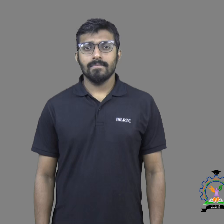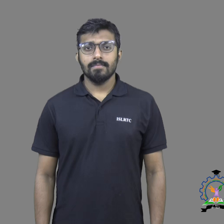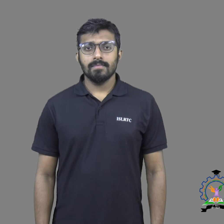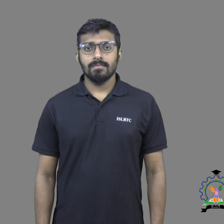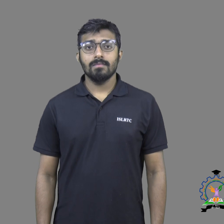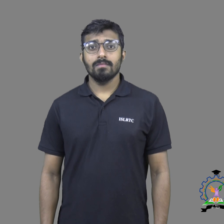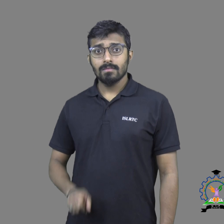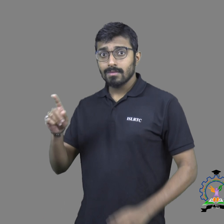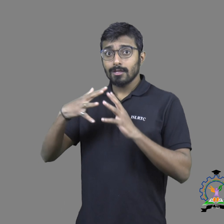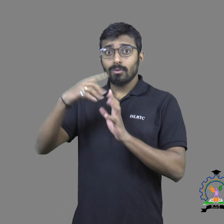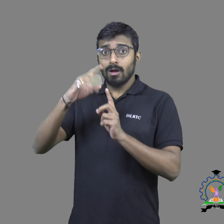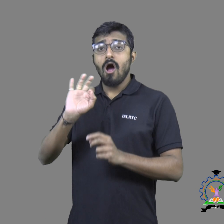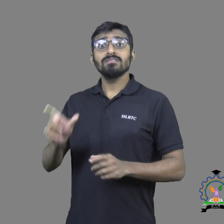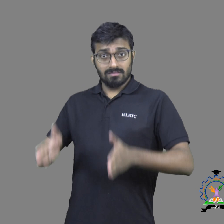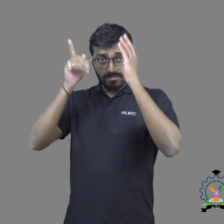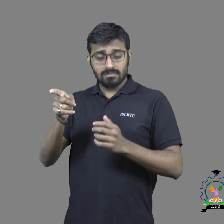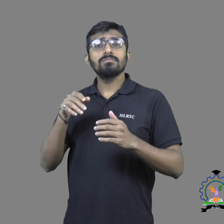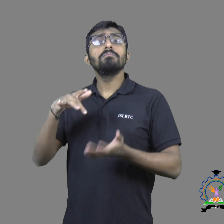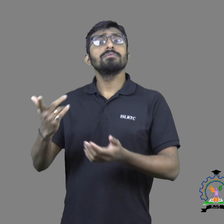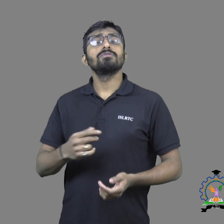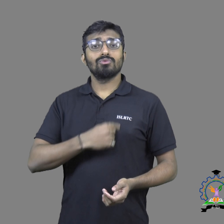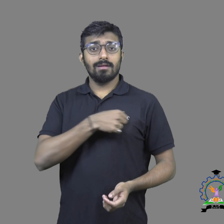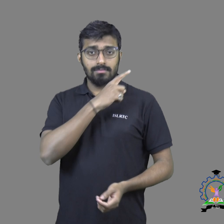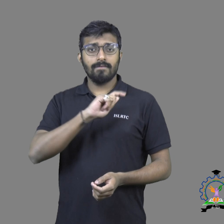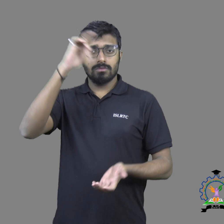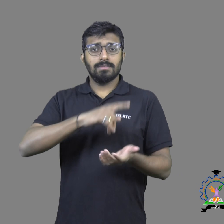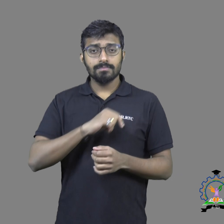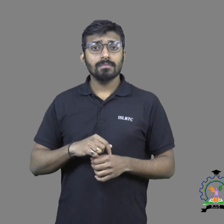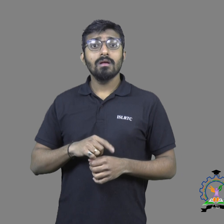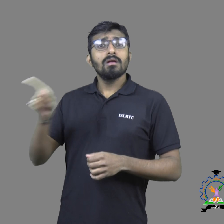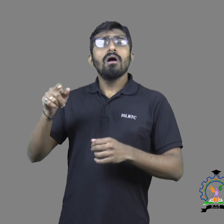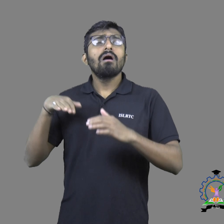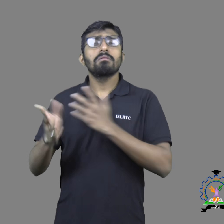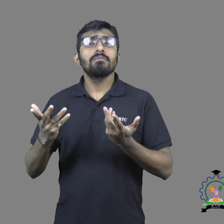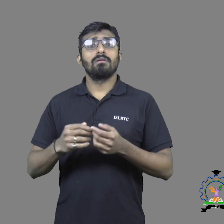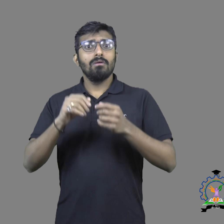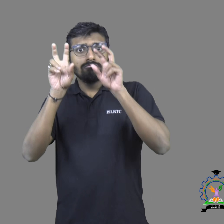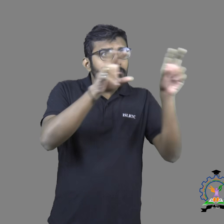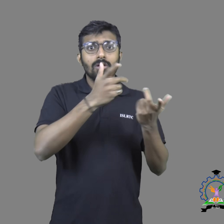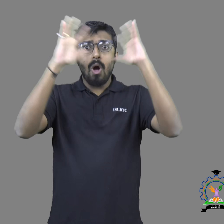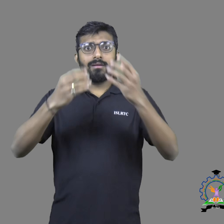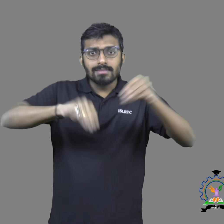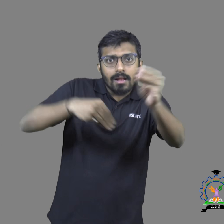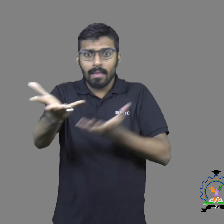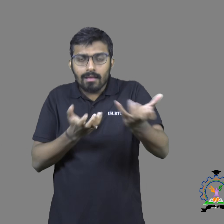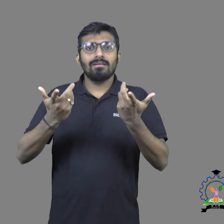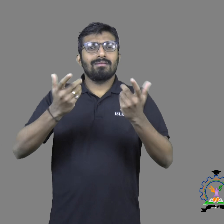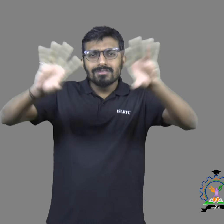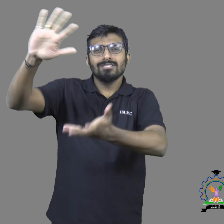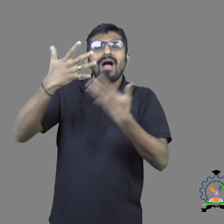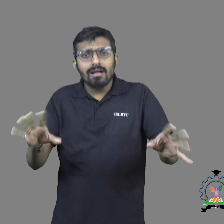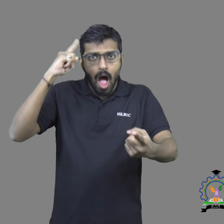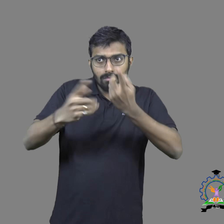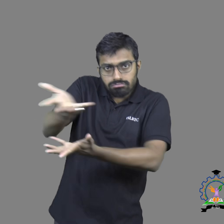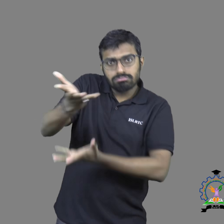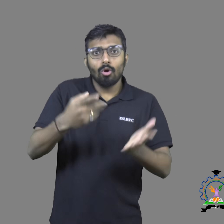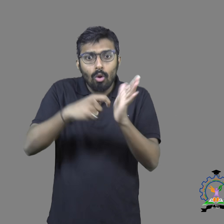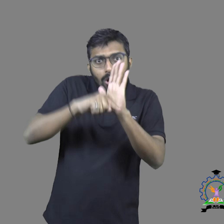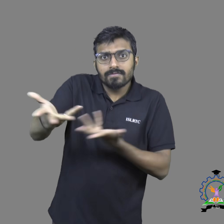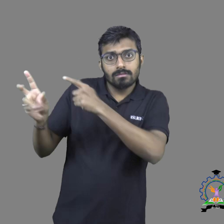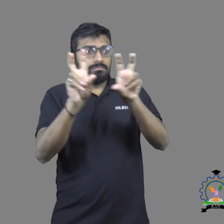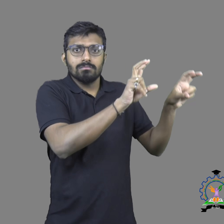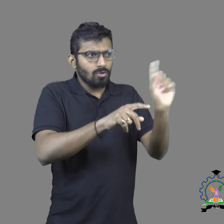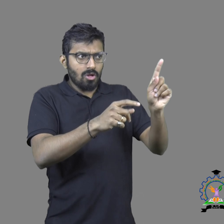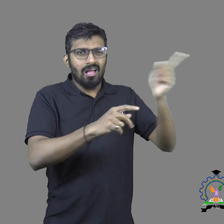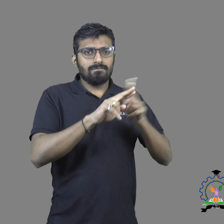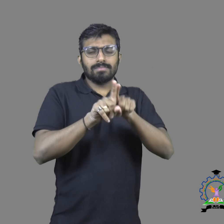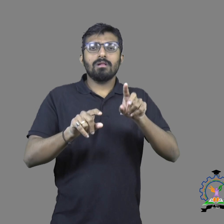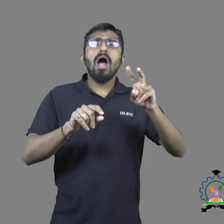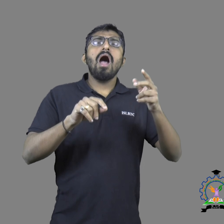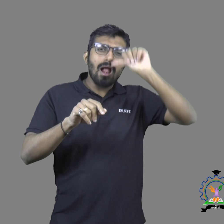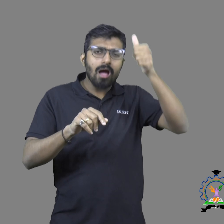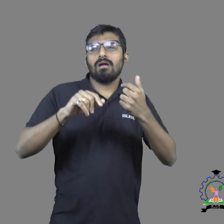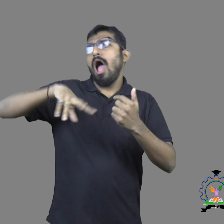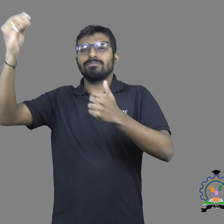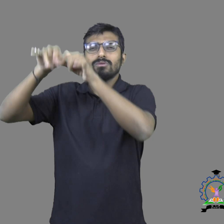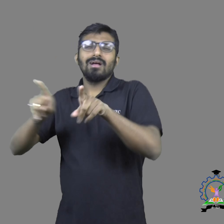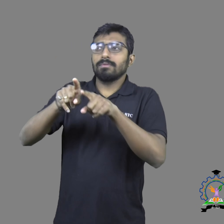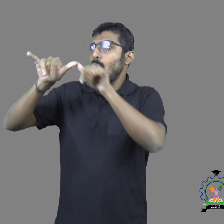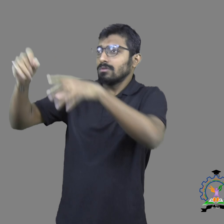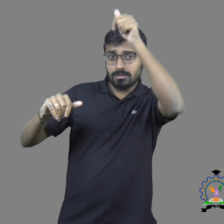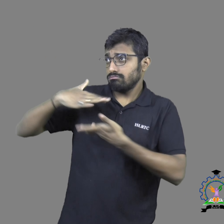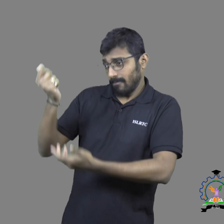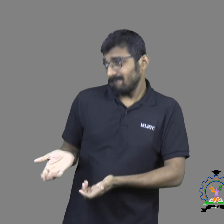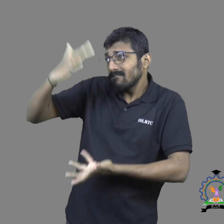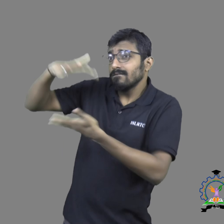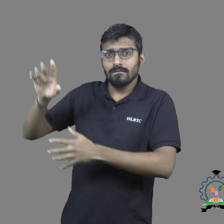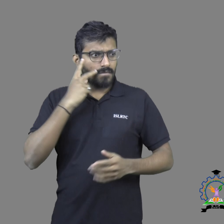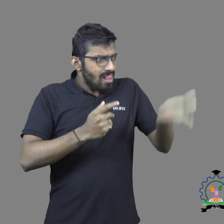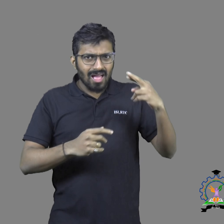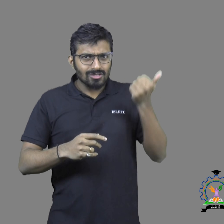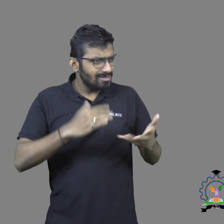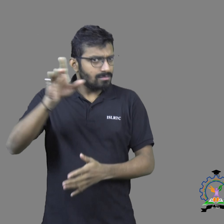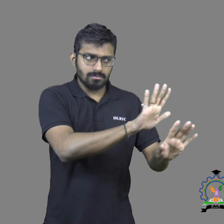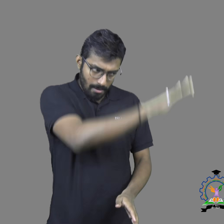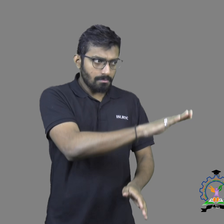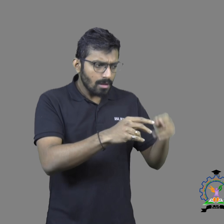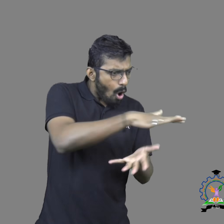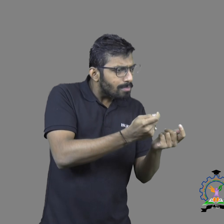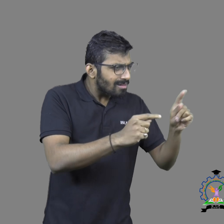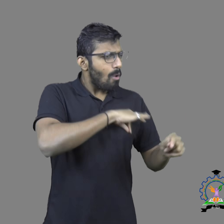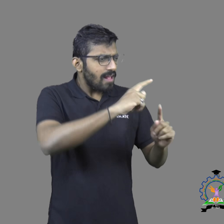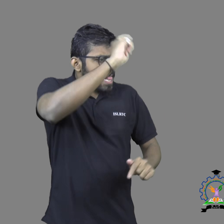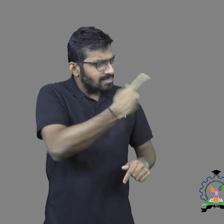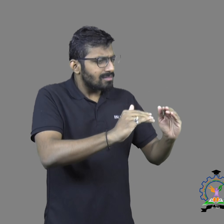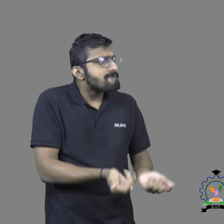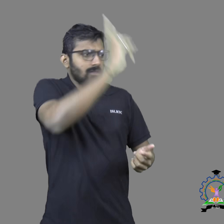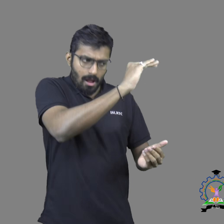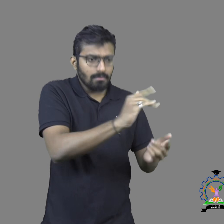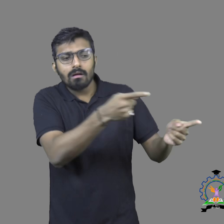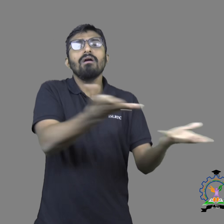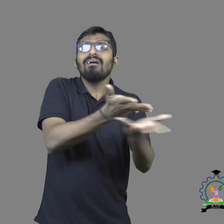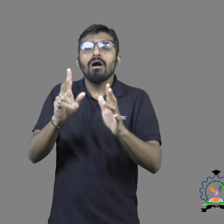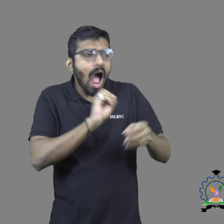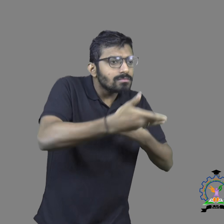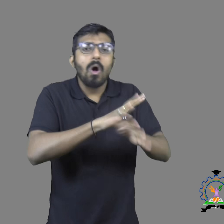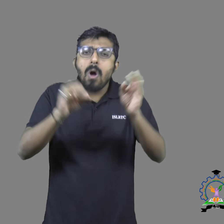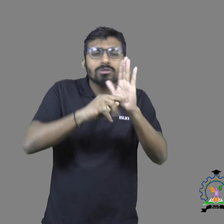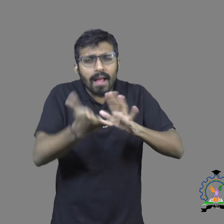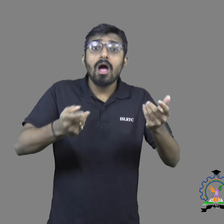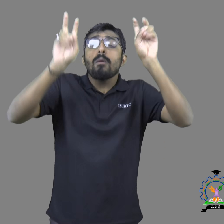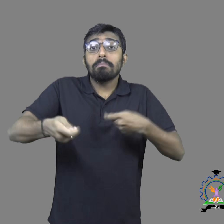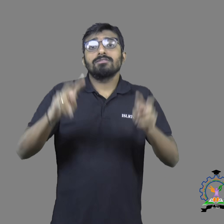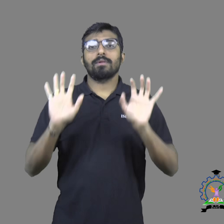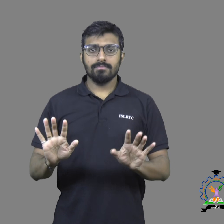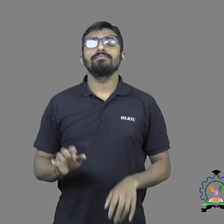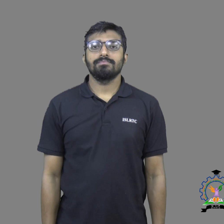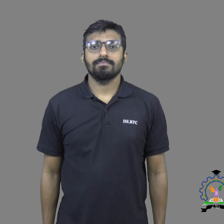World Trade Organization (WTO)